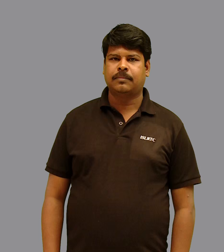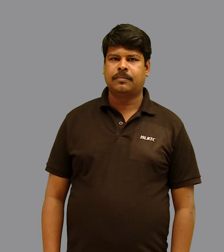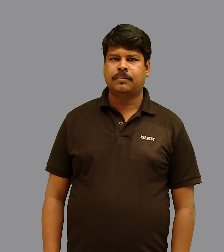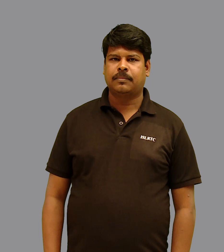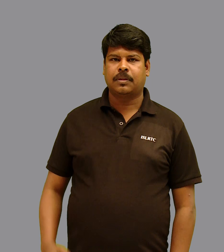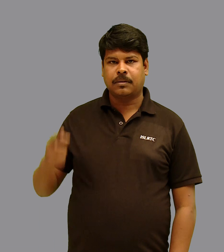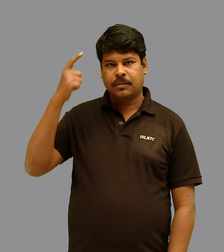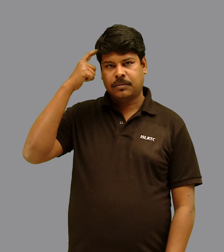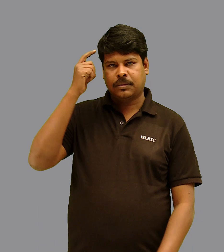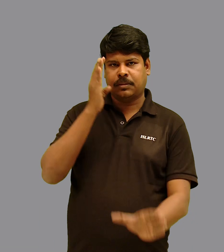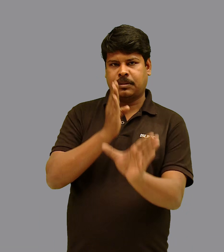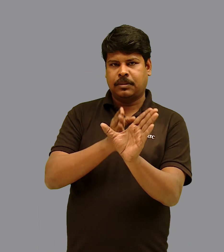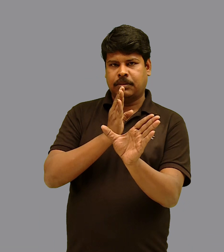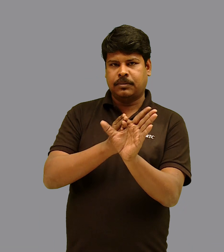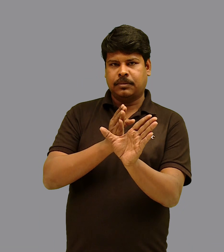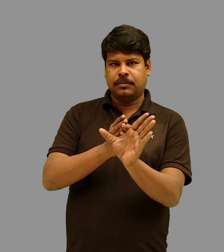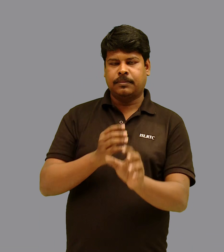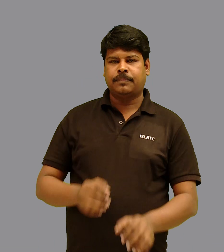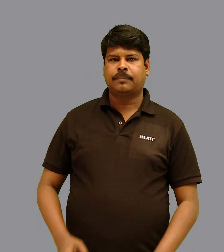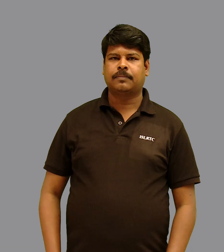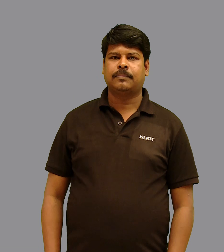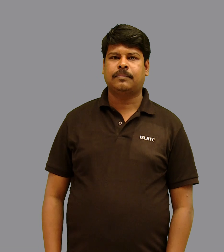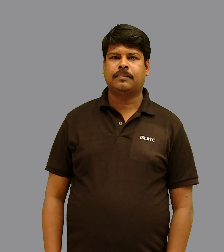Psychology